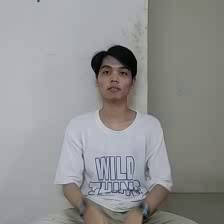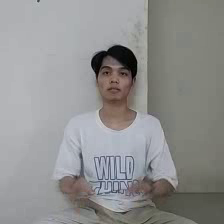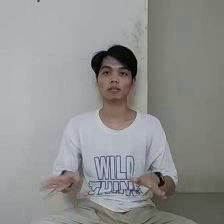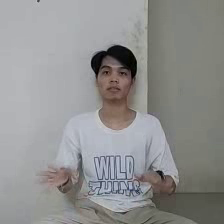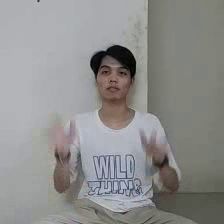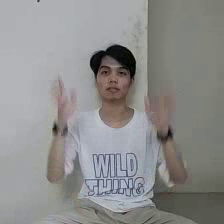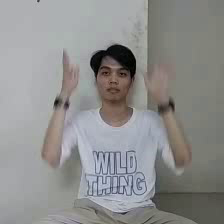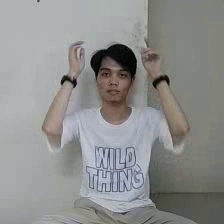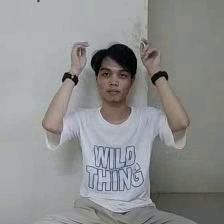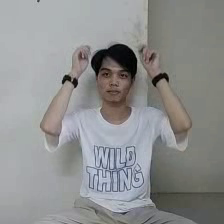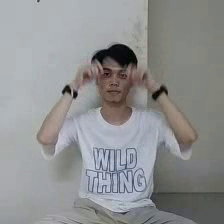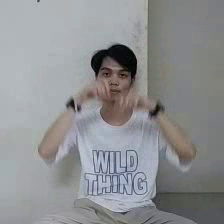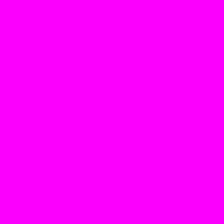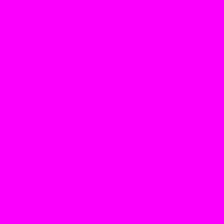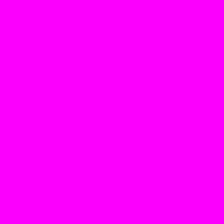Chạy